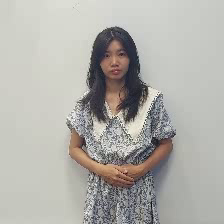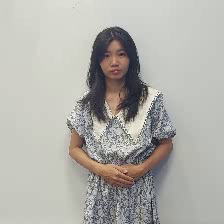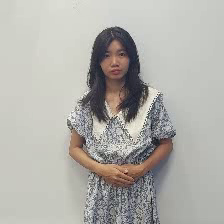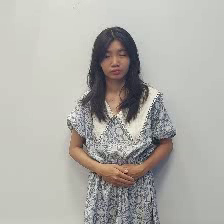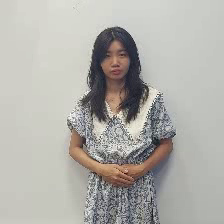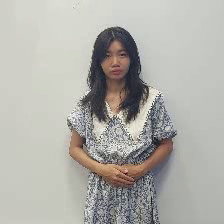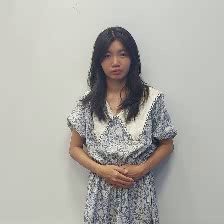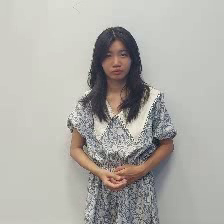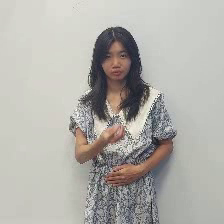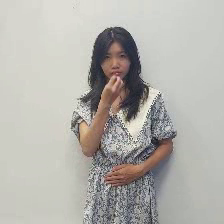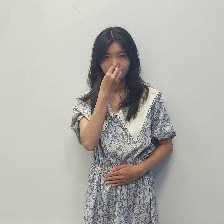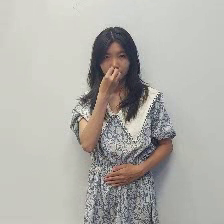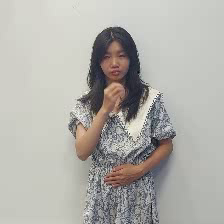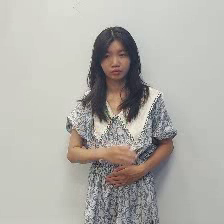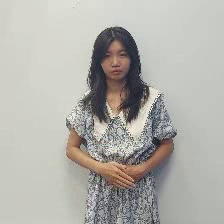Ăn